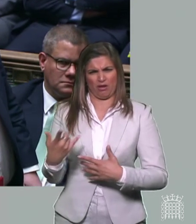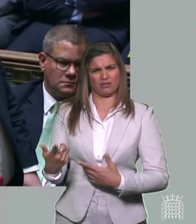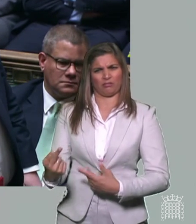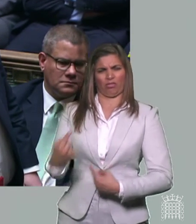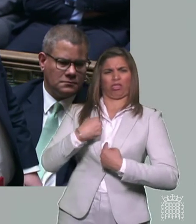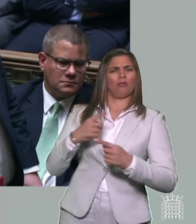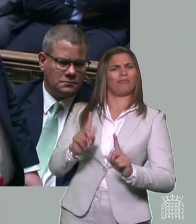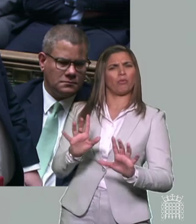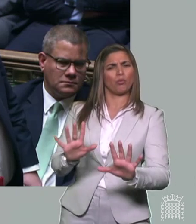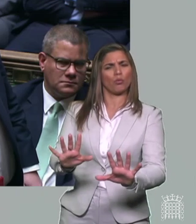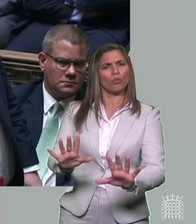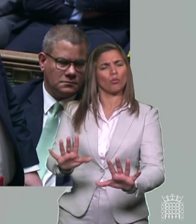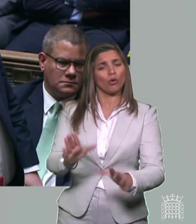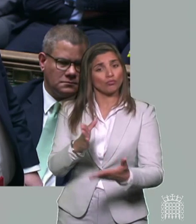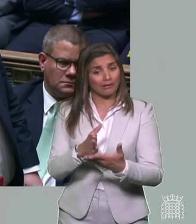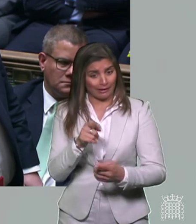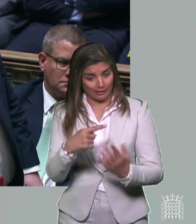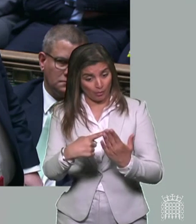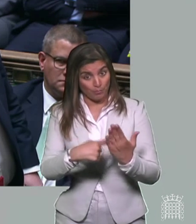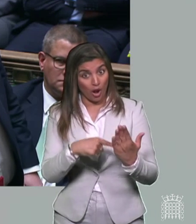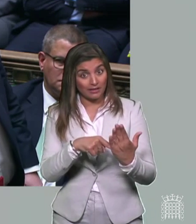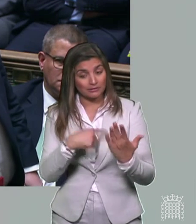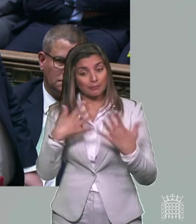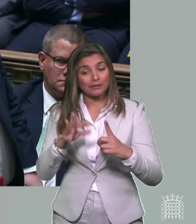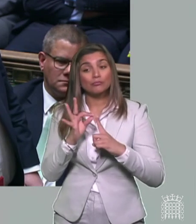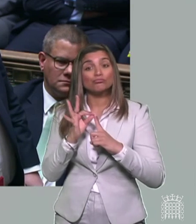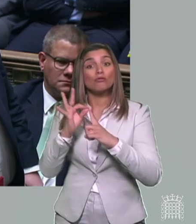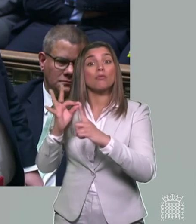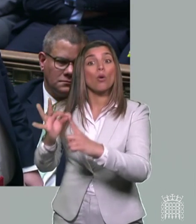Actually, do you know who proposed that policy first of all, in 2004?